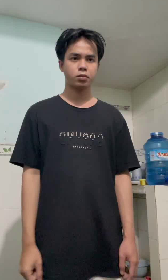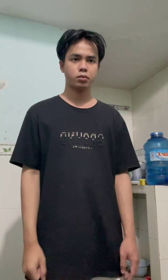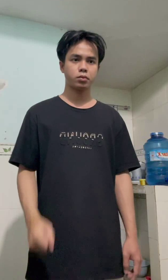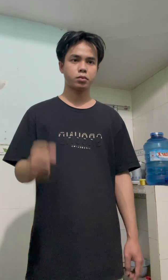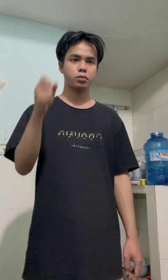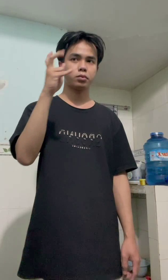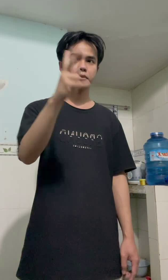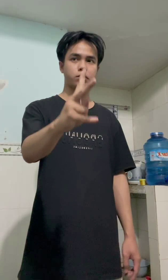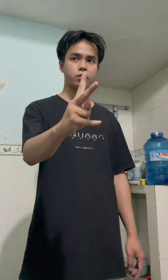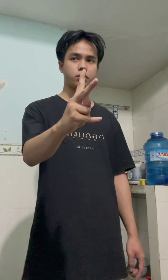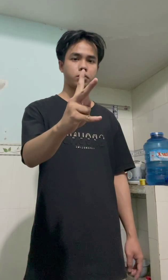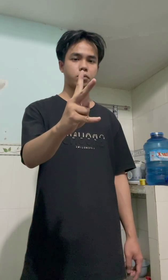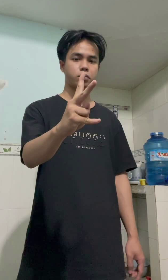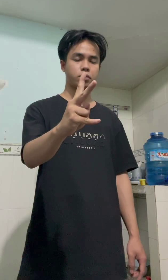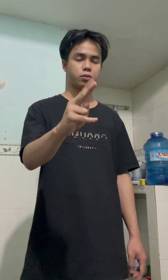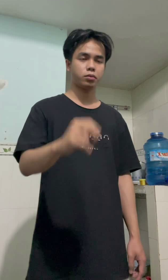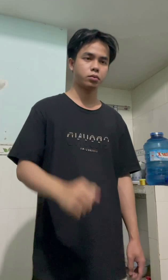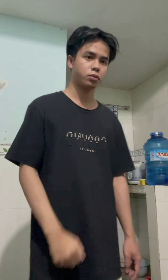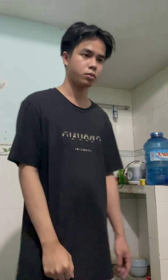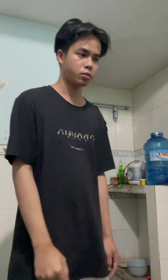h